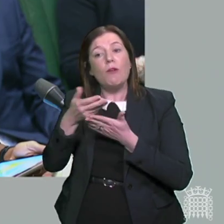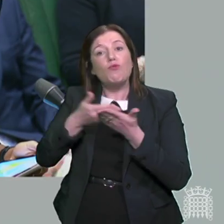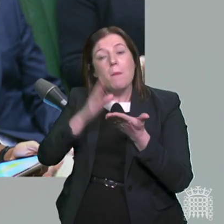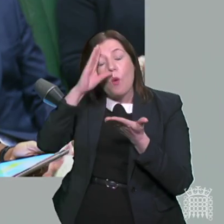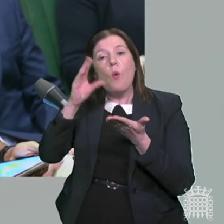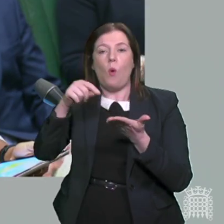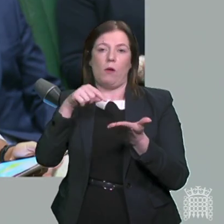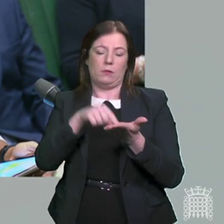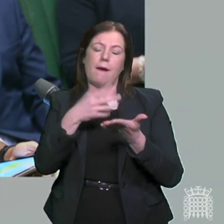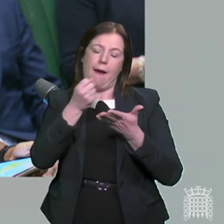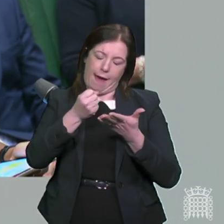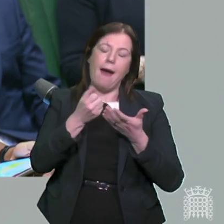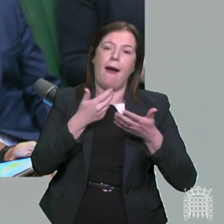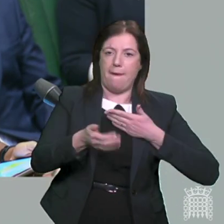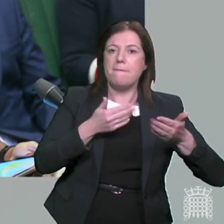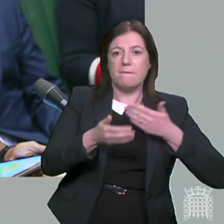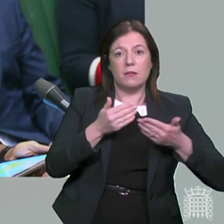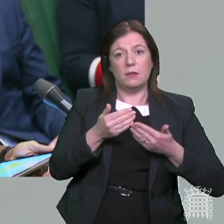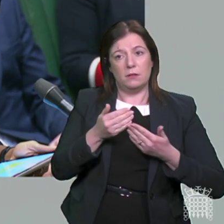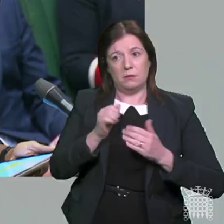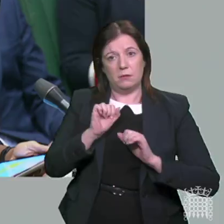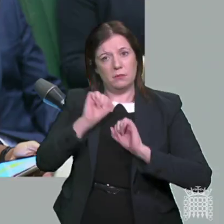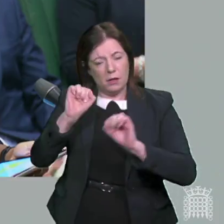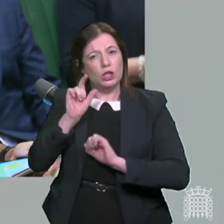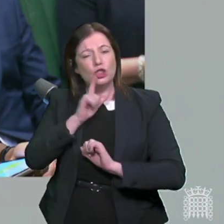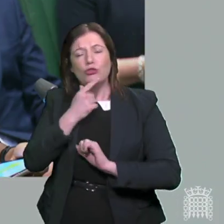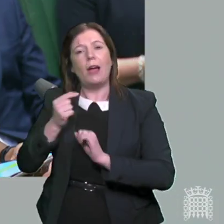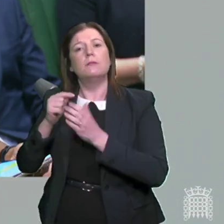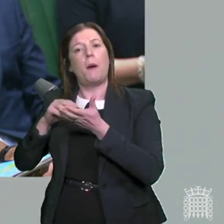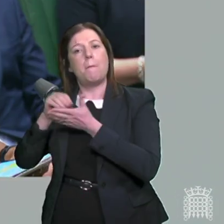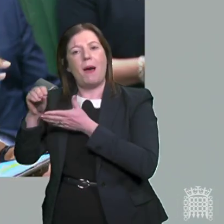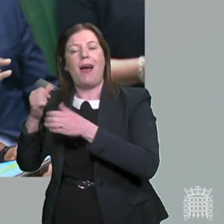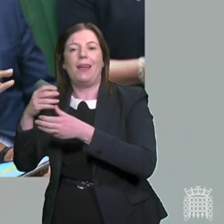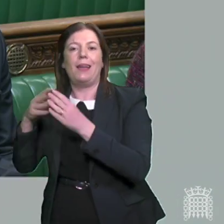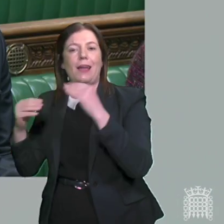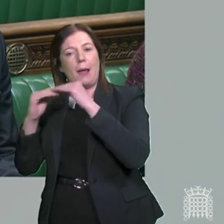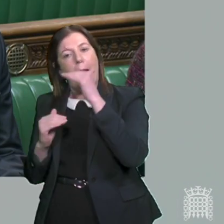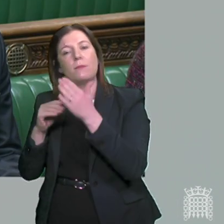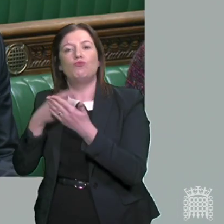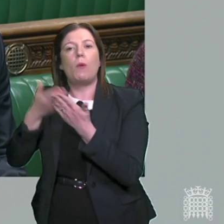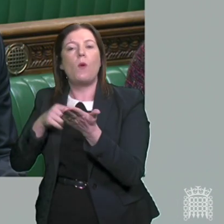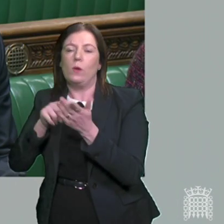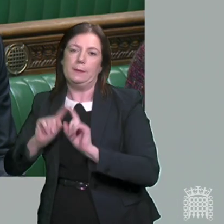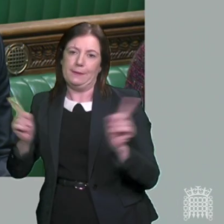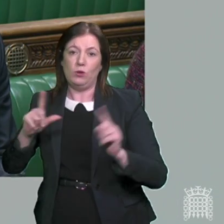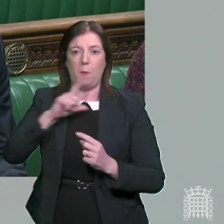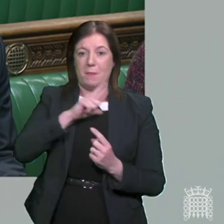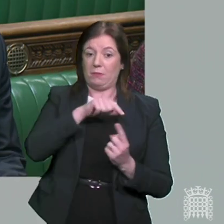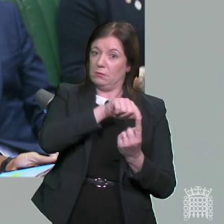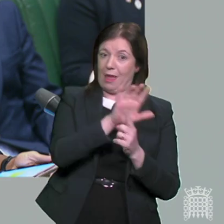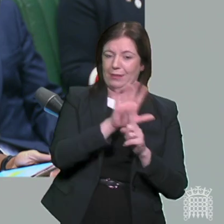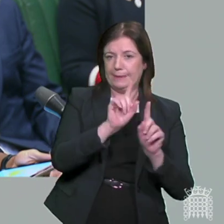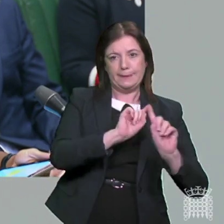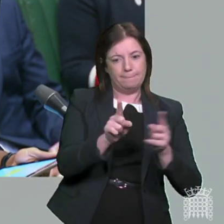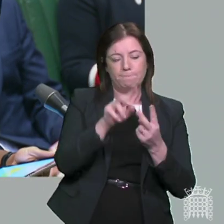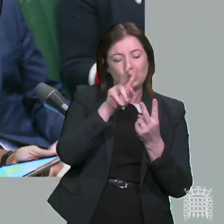It should not be made mandatory. It is different from gender pay gap reporting, because it covers more than two separate categories.